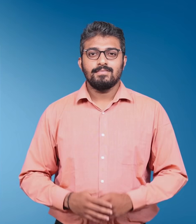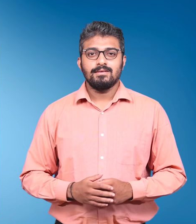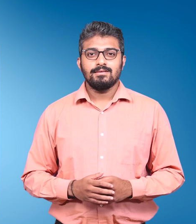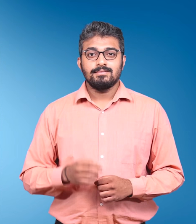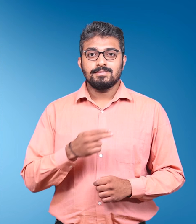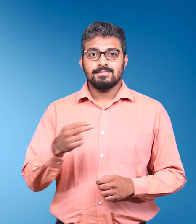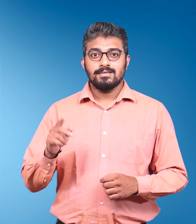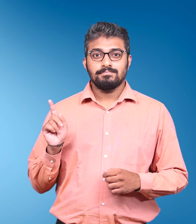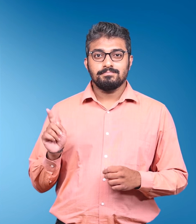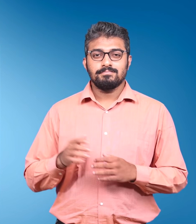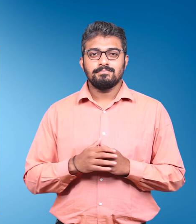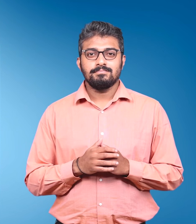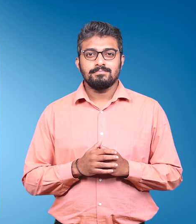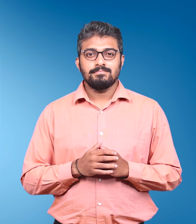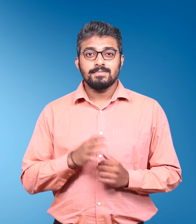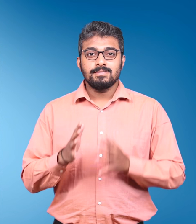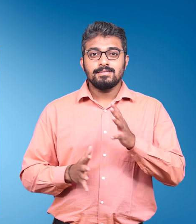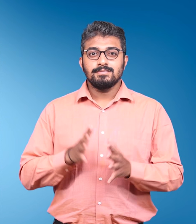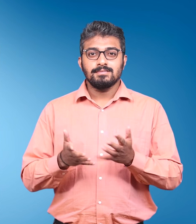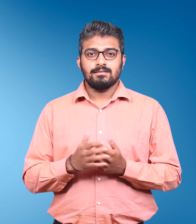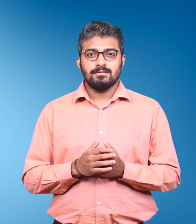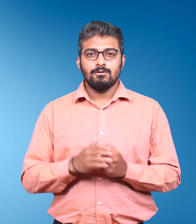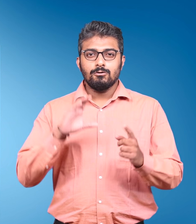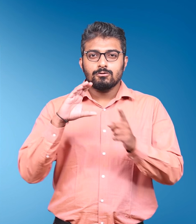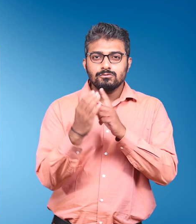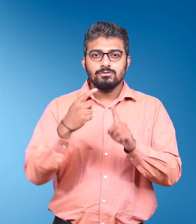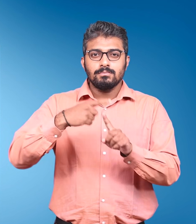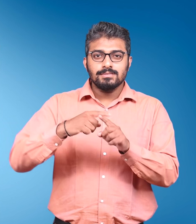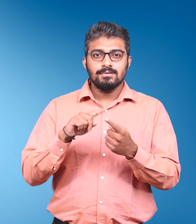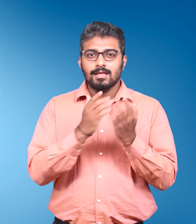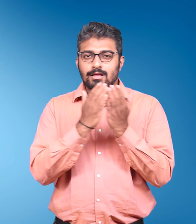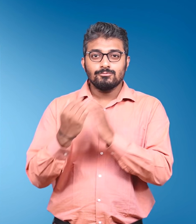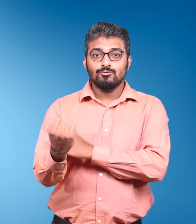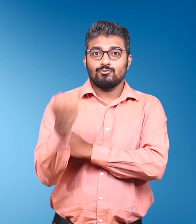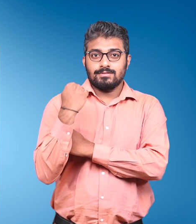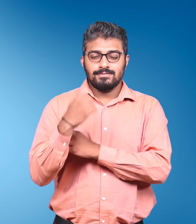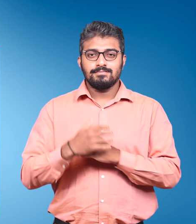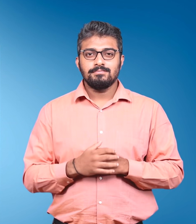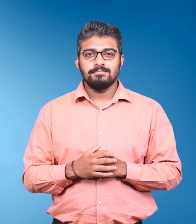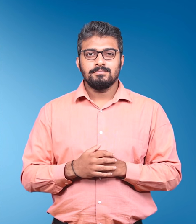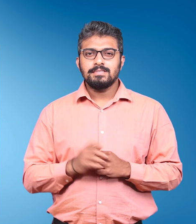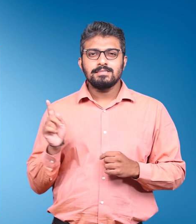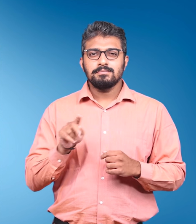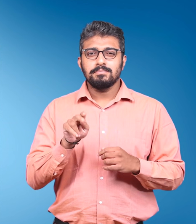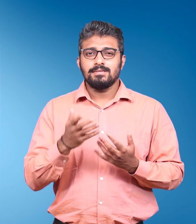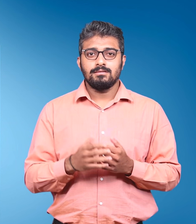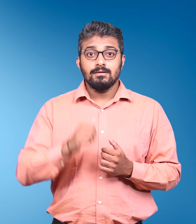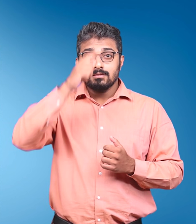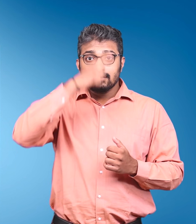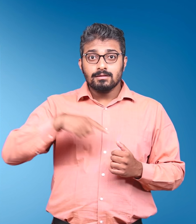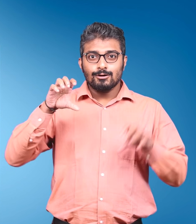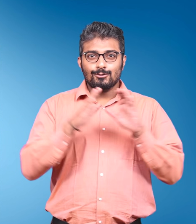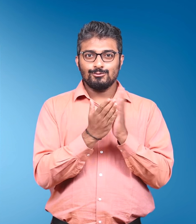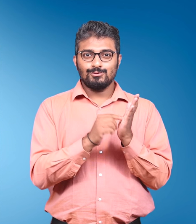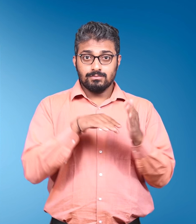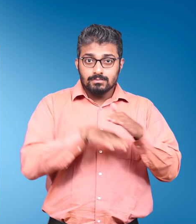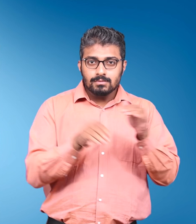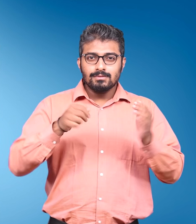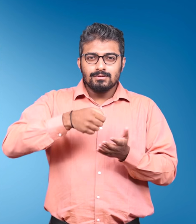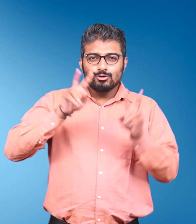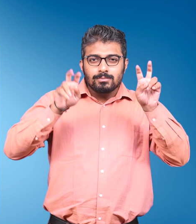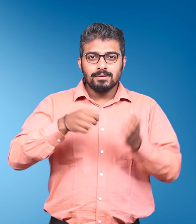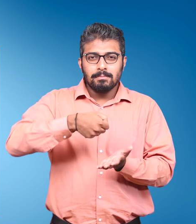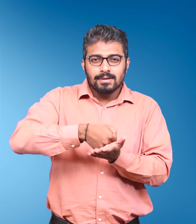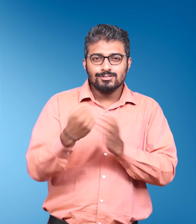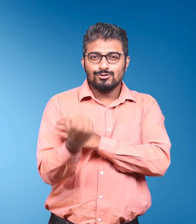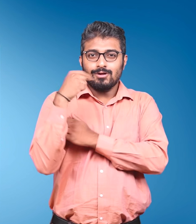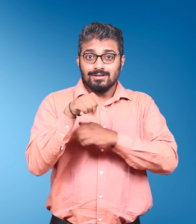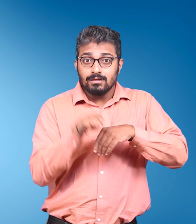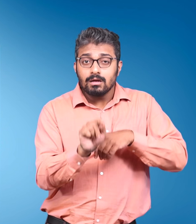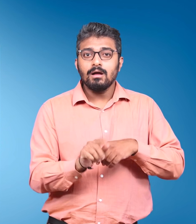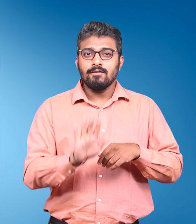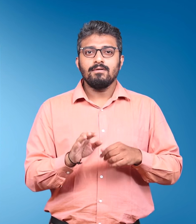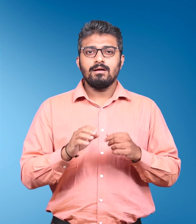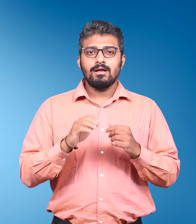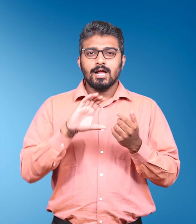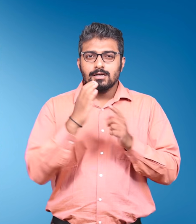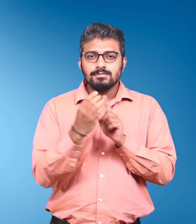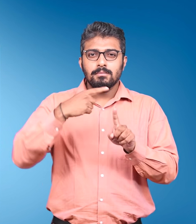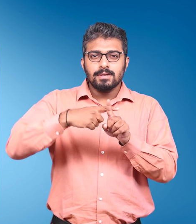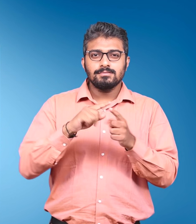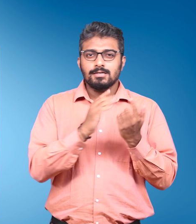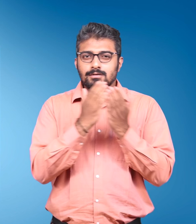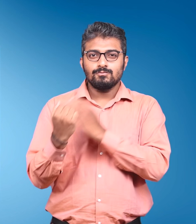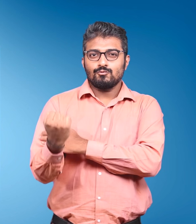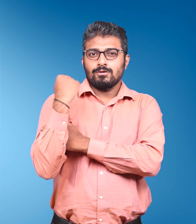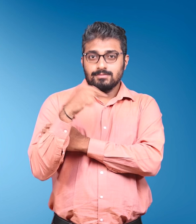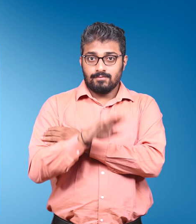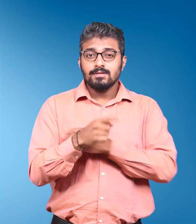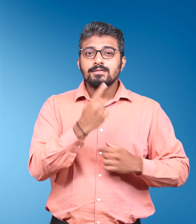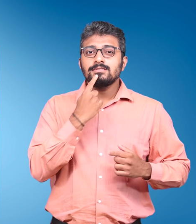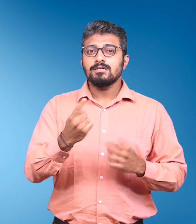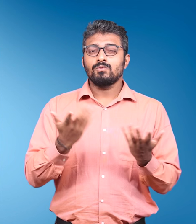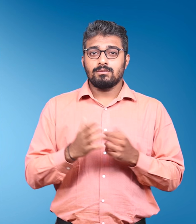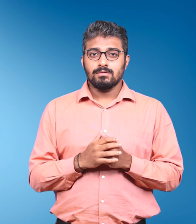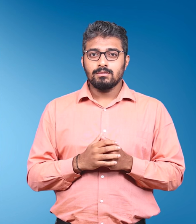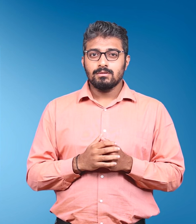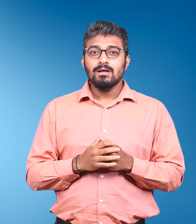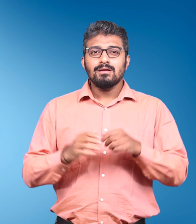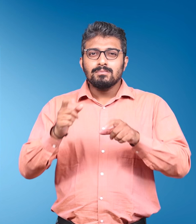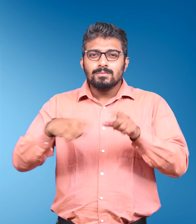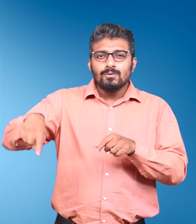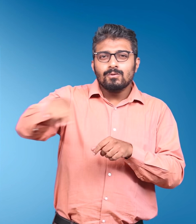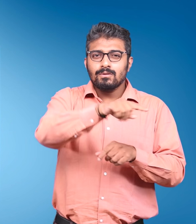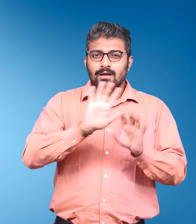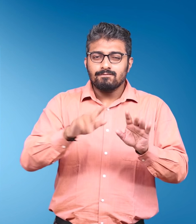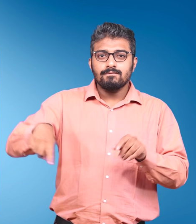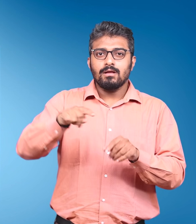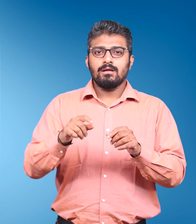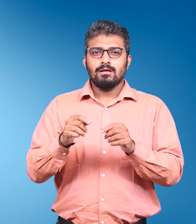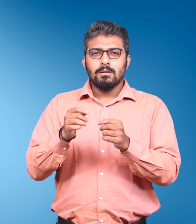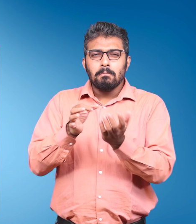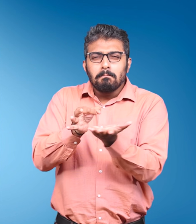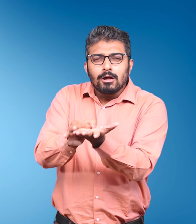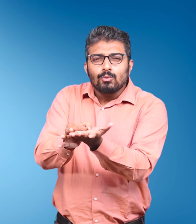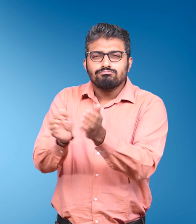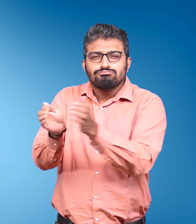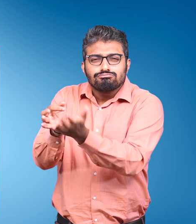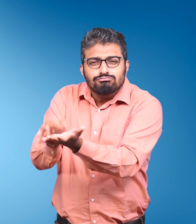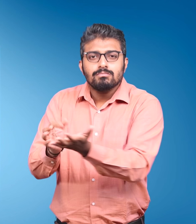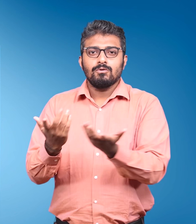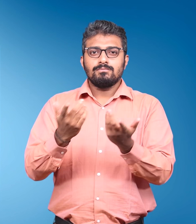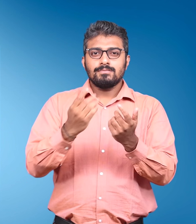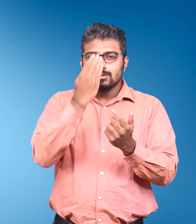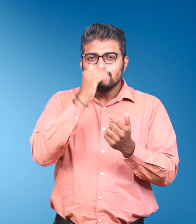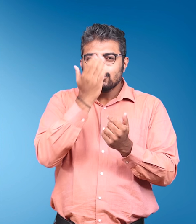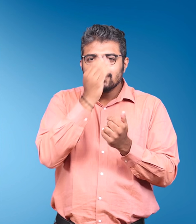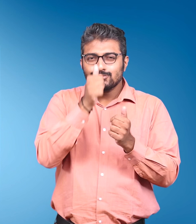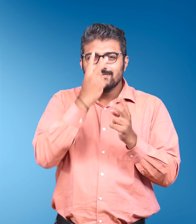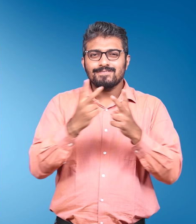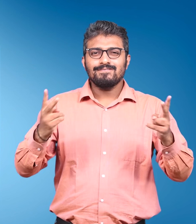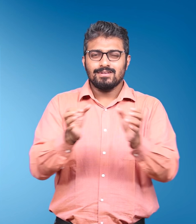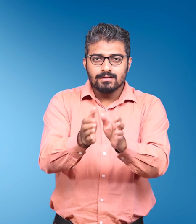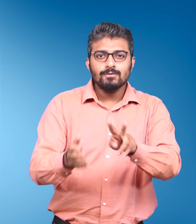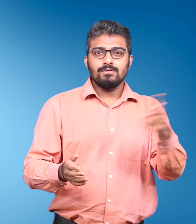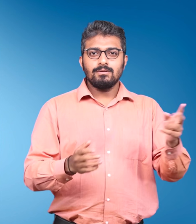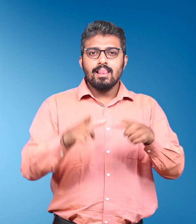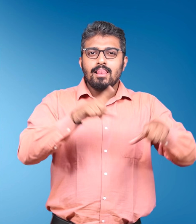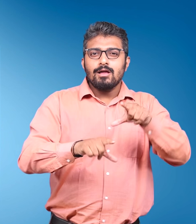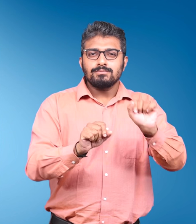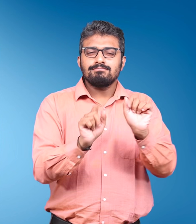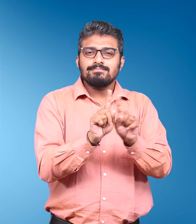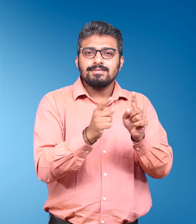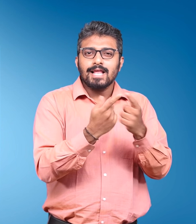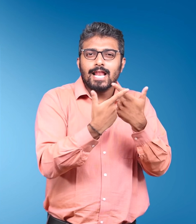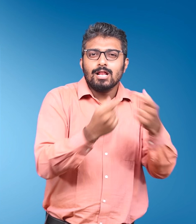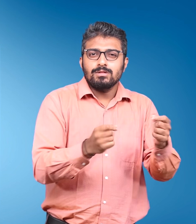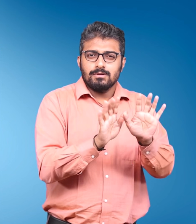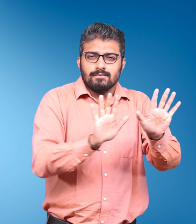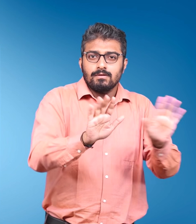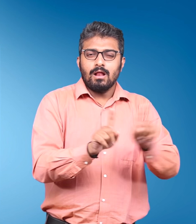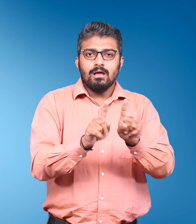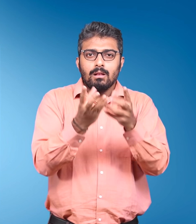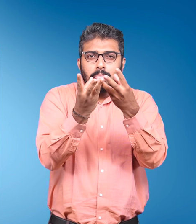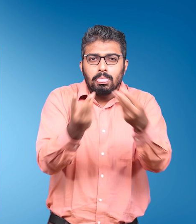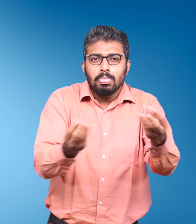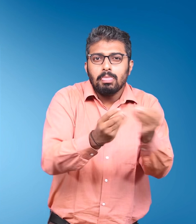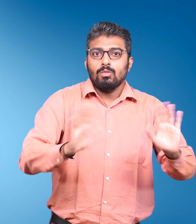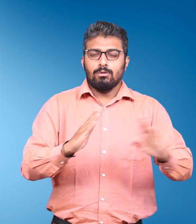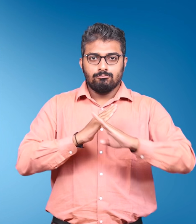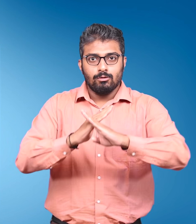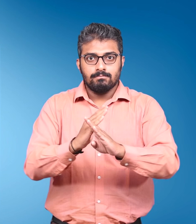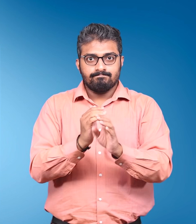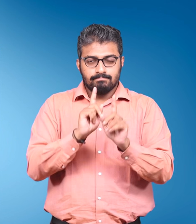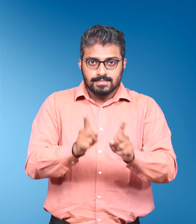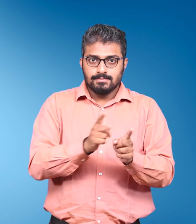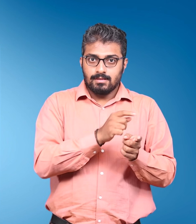Cultural and Educational Rights This sign refers to cultural and educational rights. According to this fundamental right mentioned in the Constitution, all minorities, religious or linguistic,